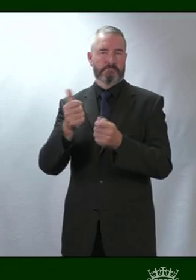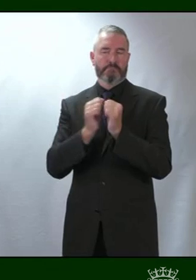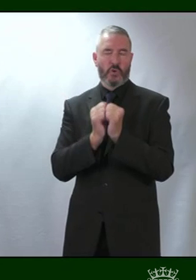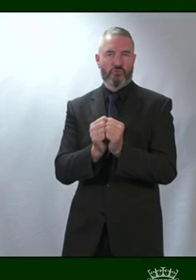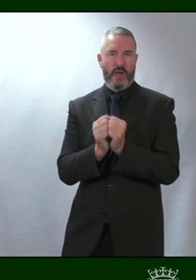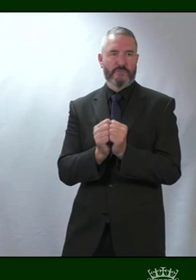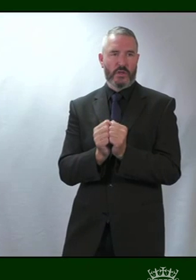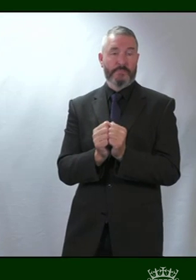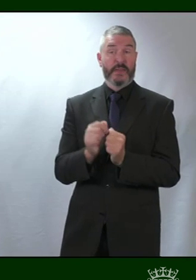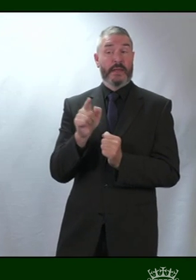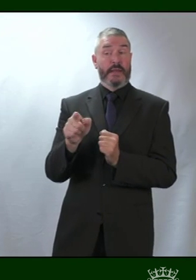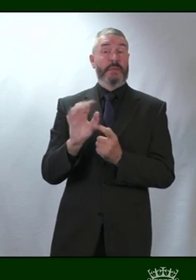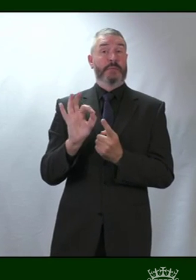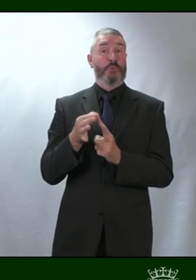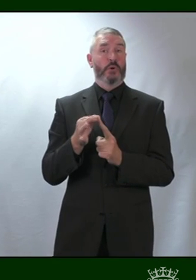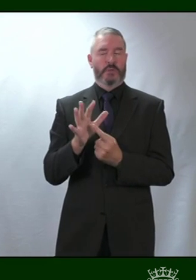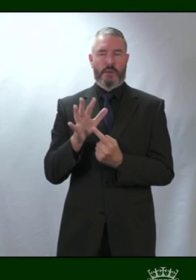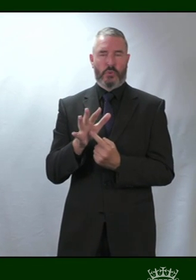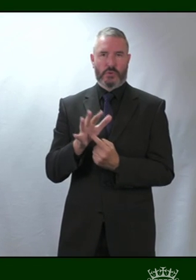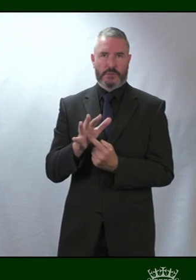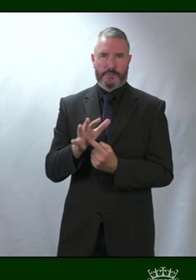Lady, because she is raising a very important point.